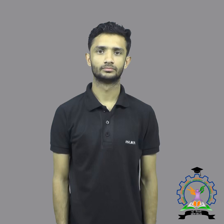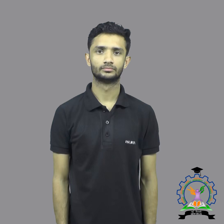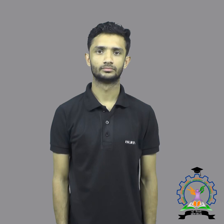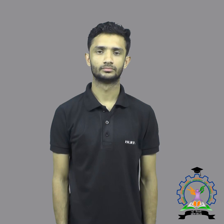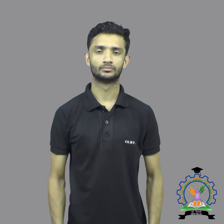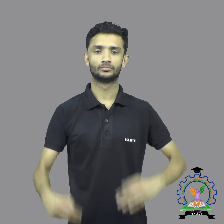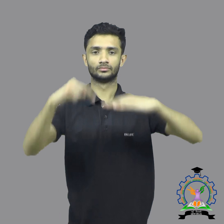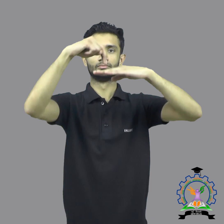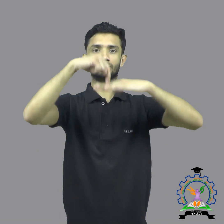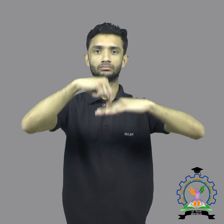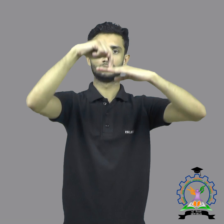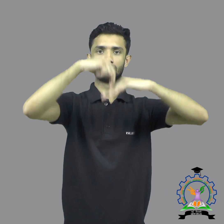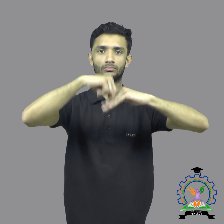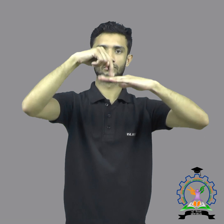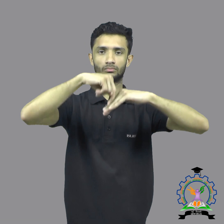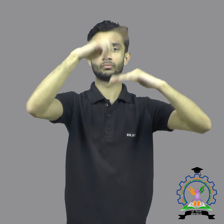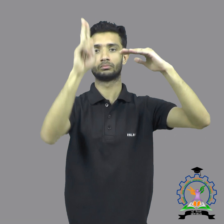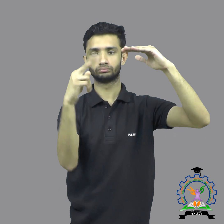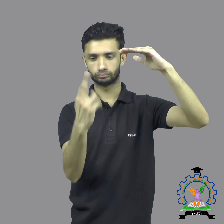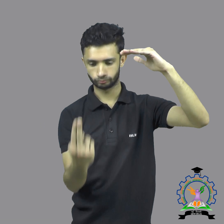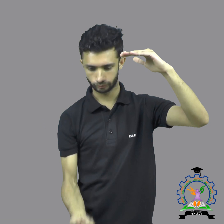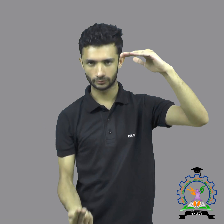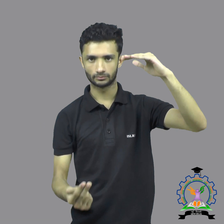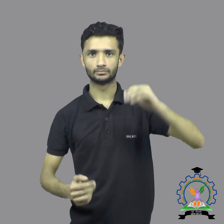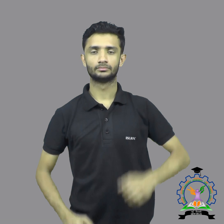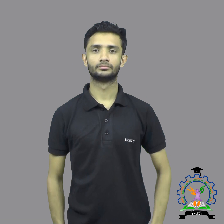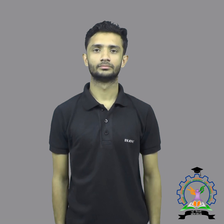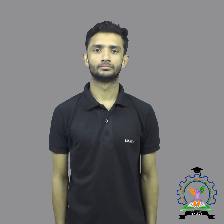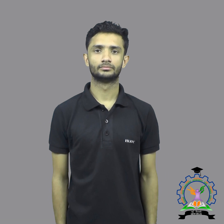Diving